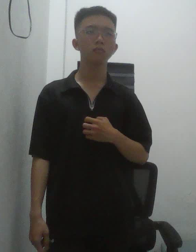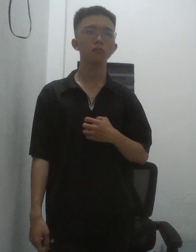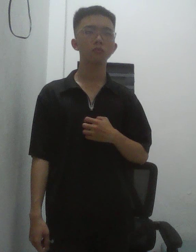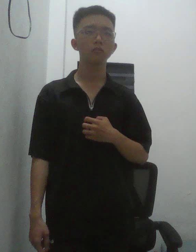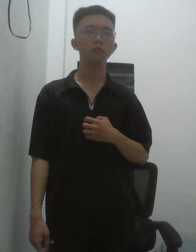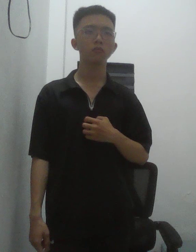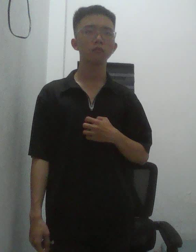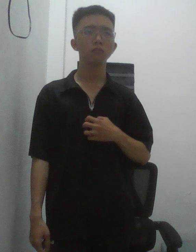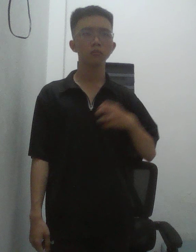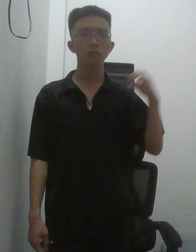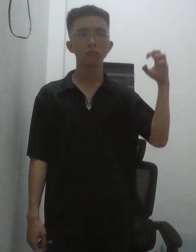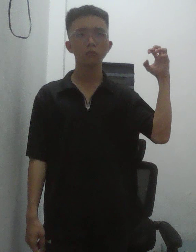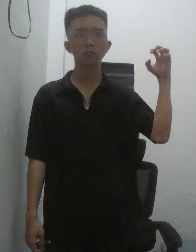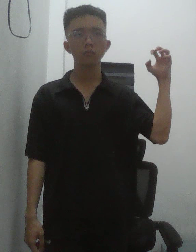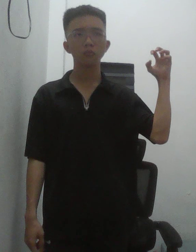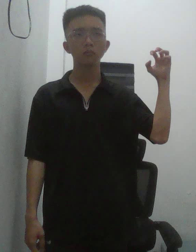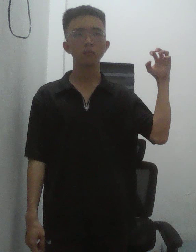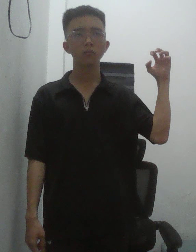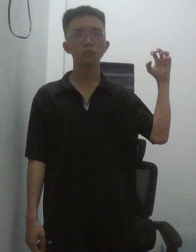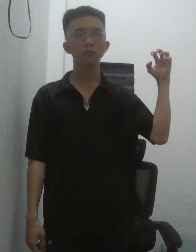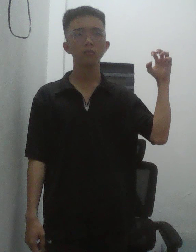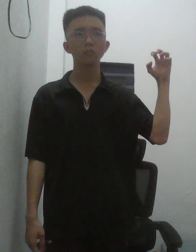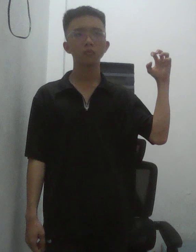tuc gian